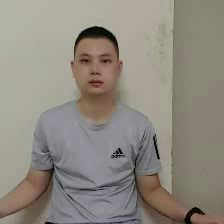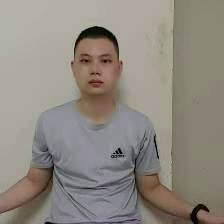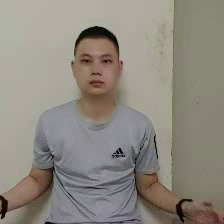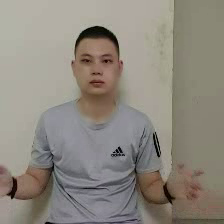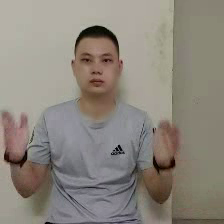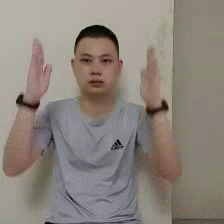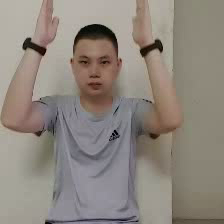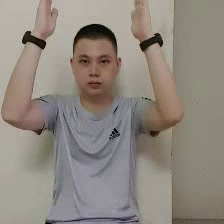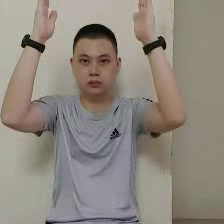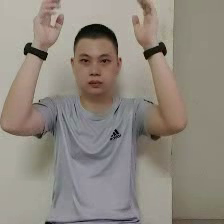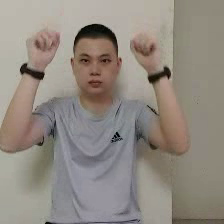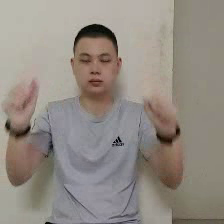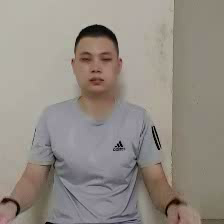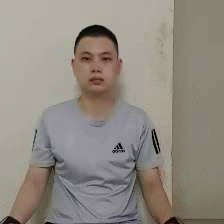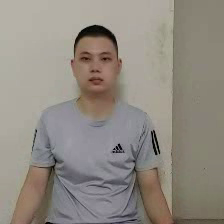Chạy